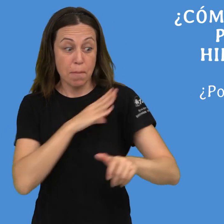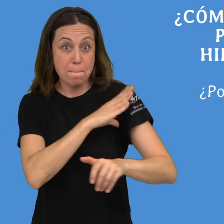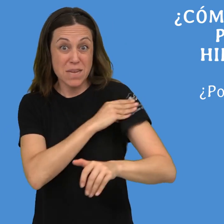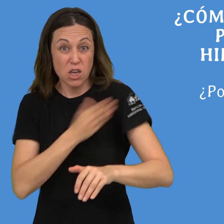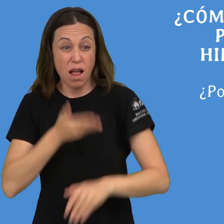tensión